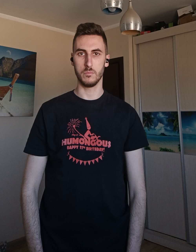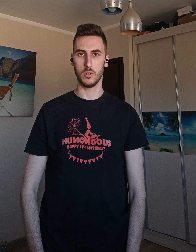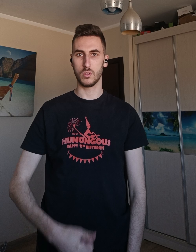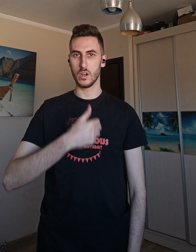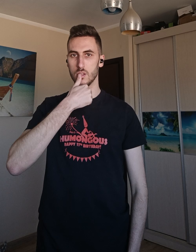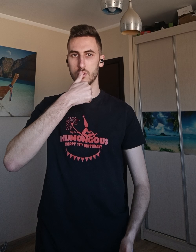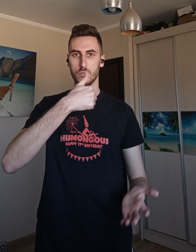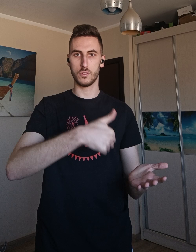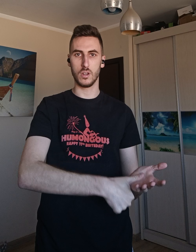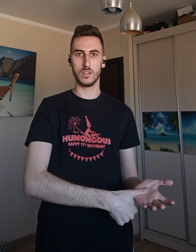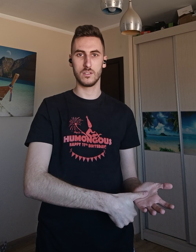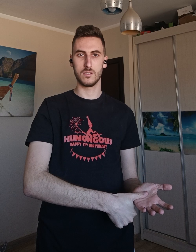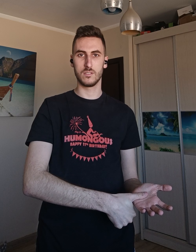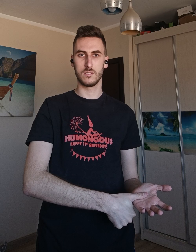דואר